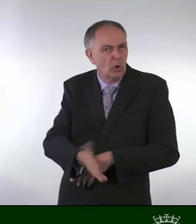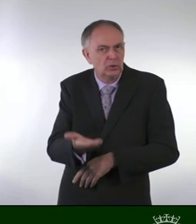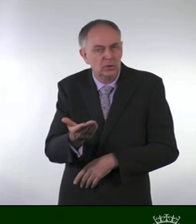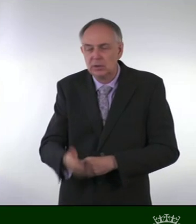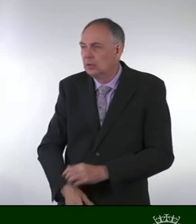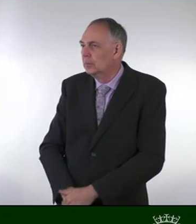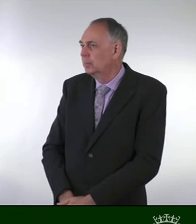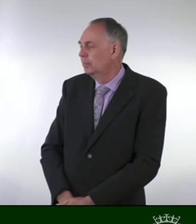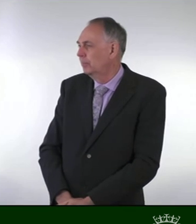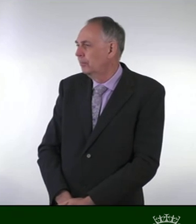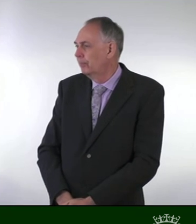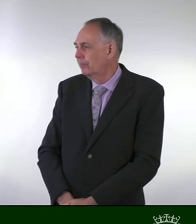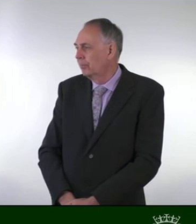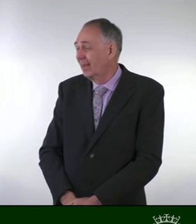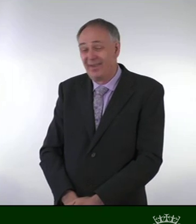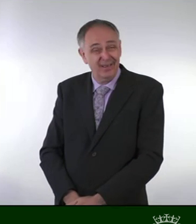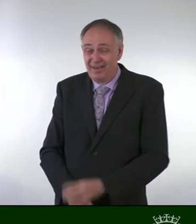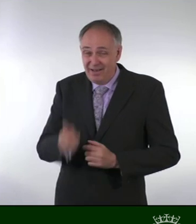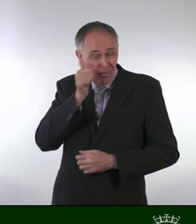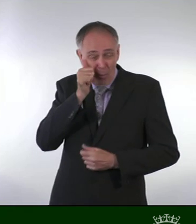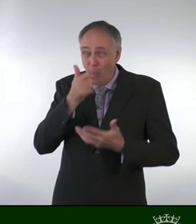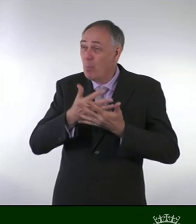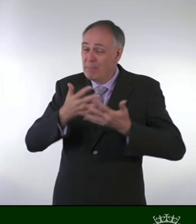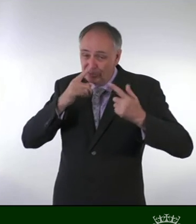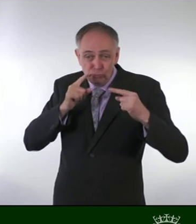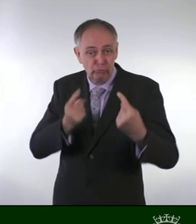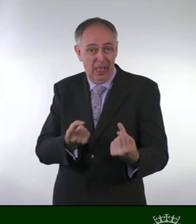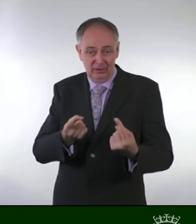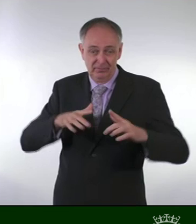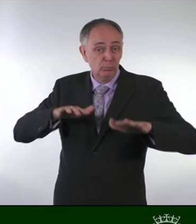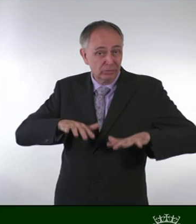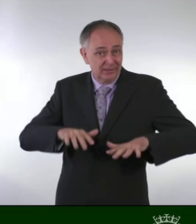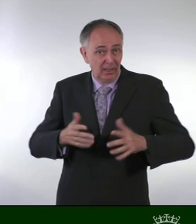No one should underestimate the scale of the challenge that this country faces.